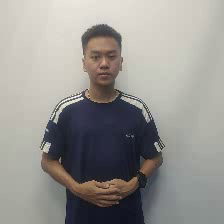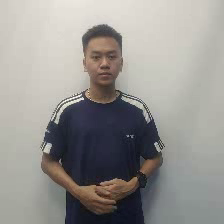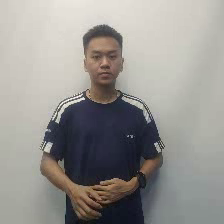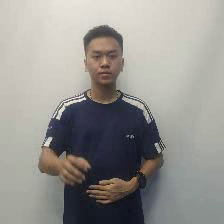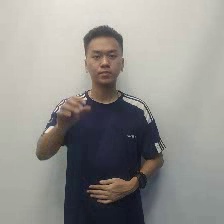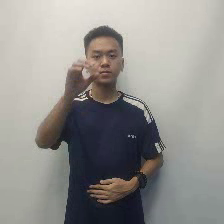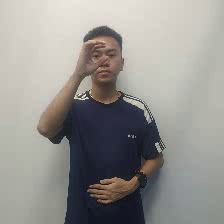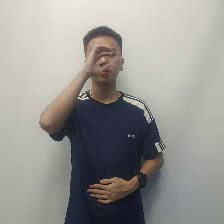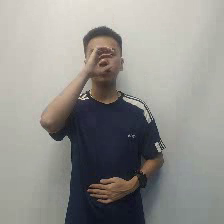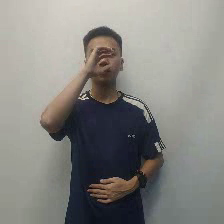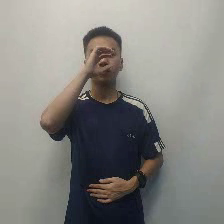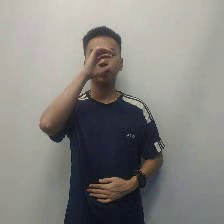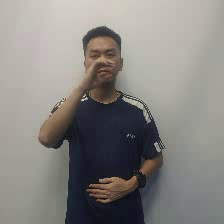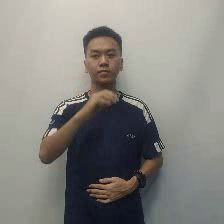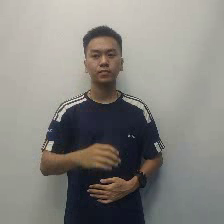Uống